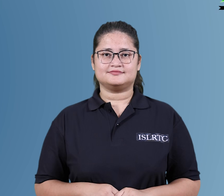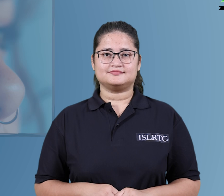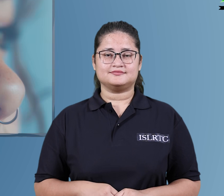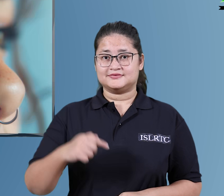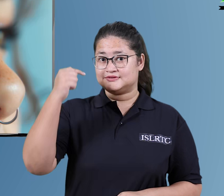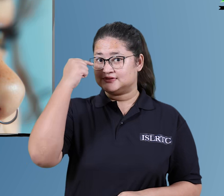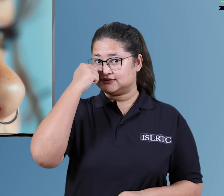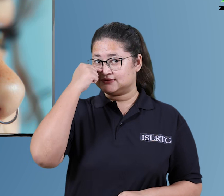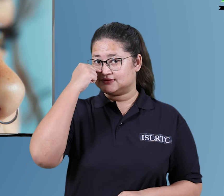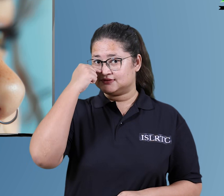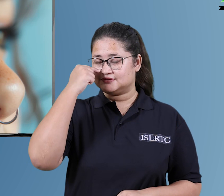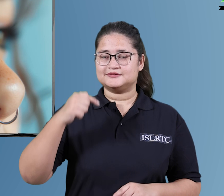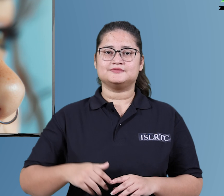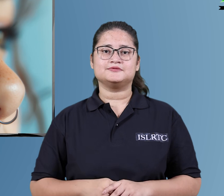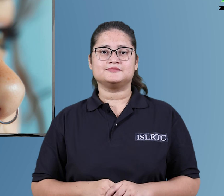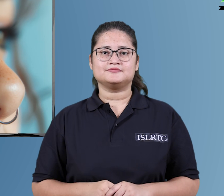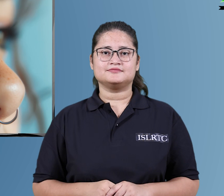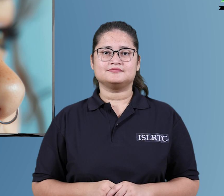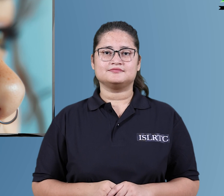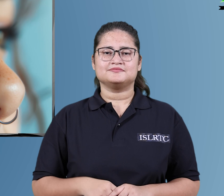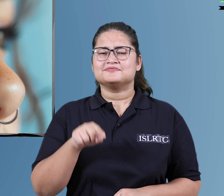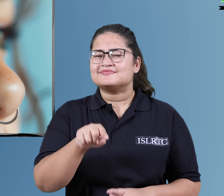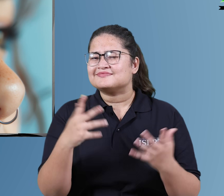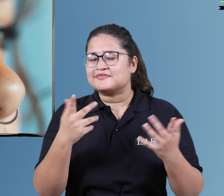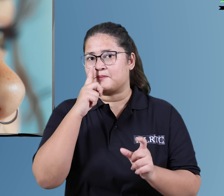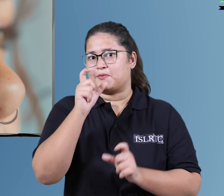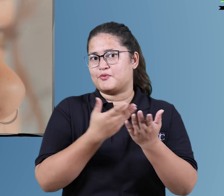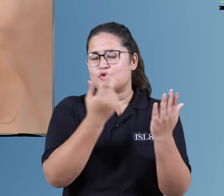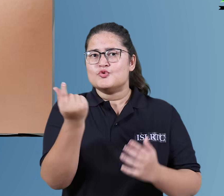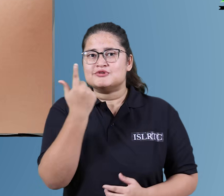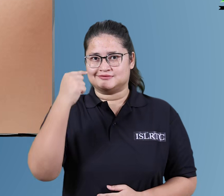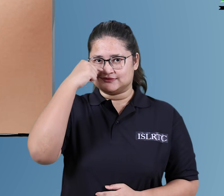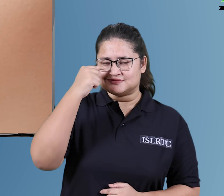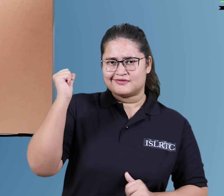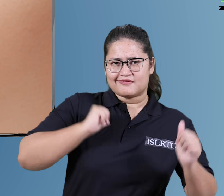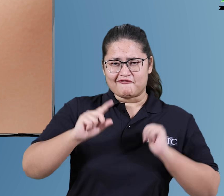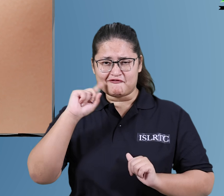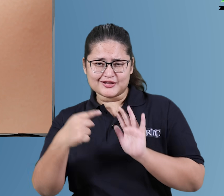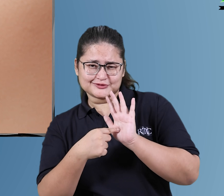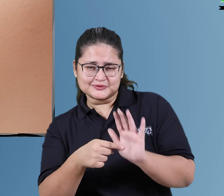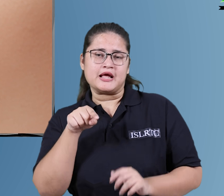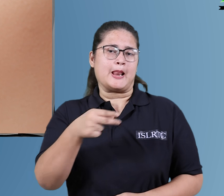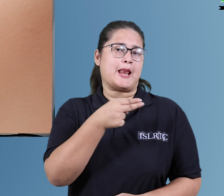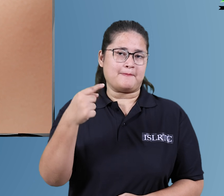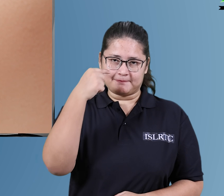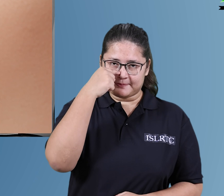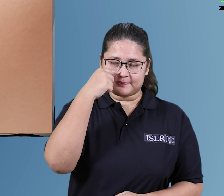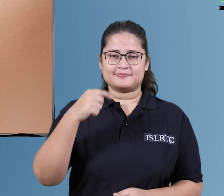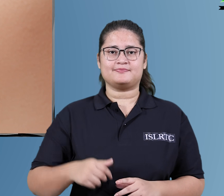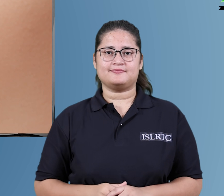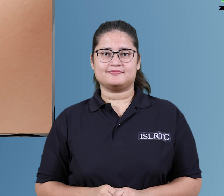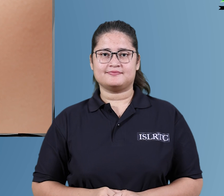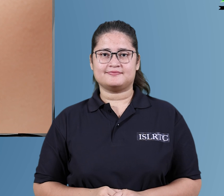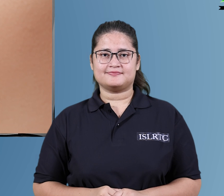Nose stud A small piece of jewelry worn in a pierced nostril.